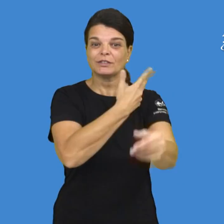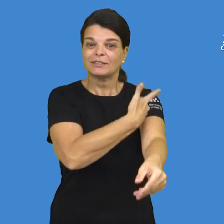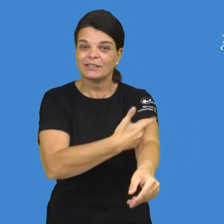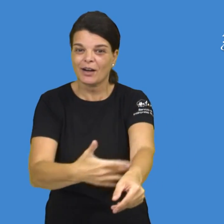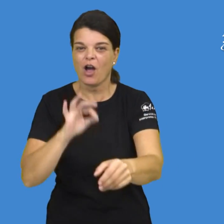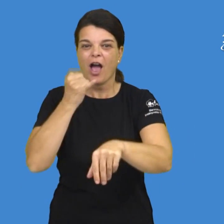sangre